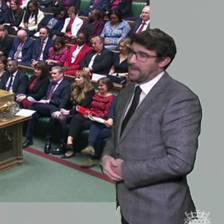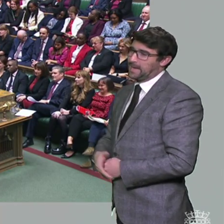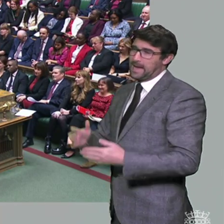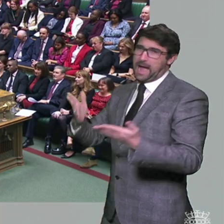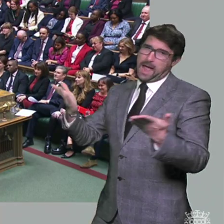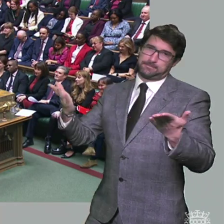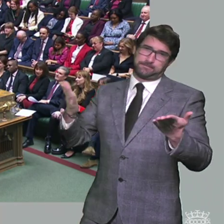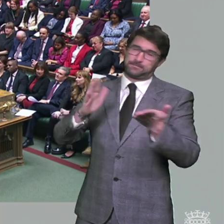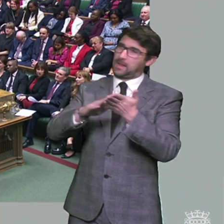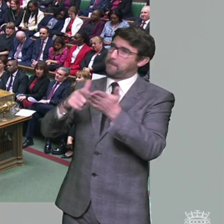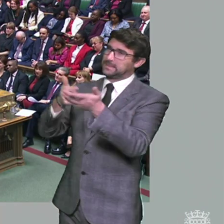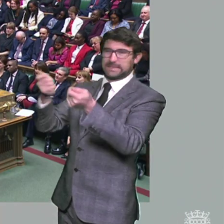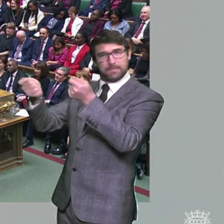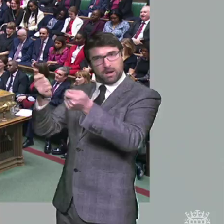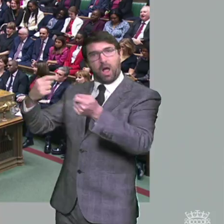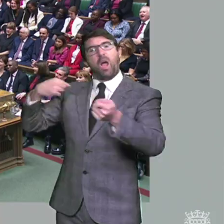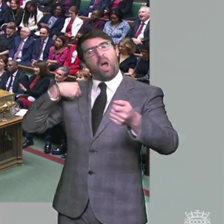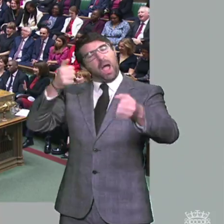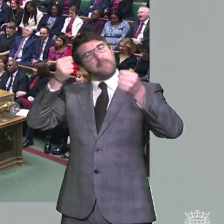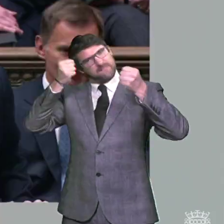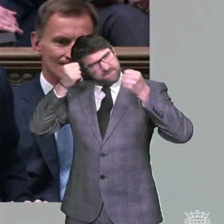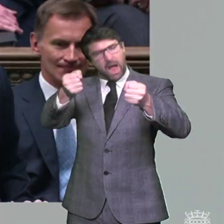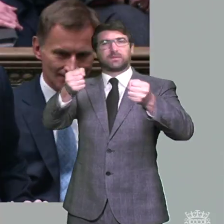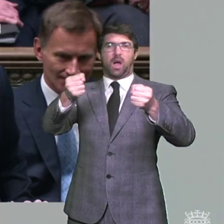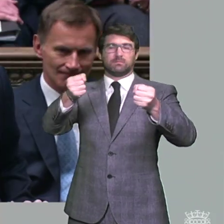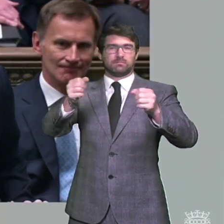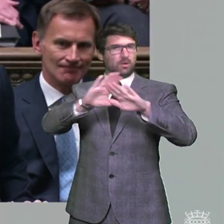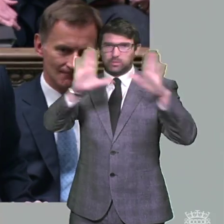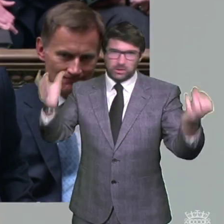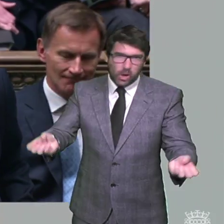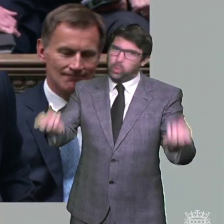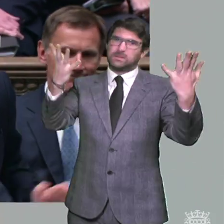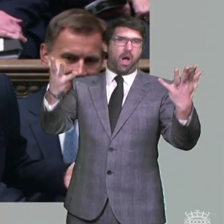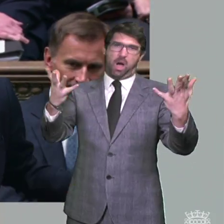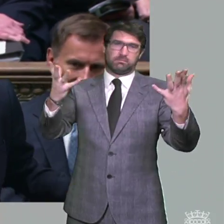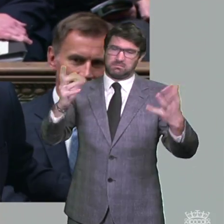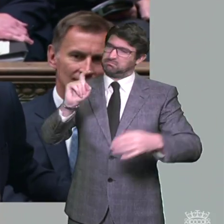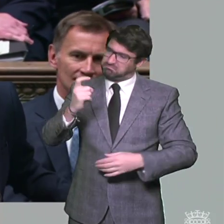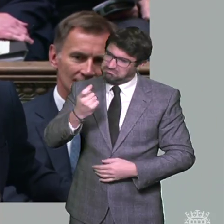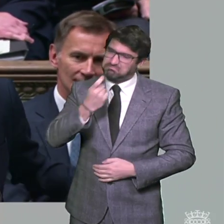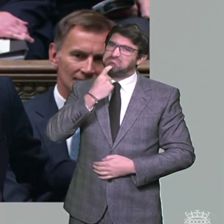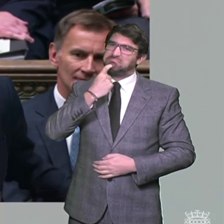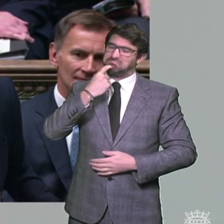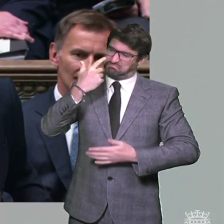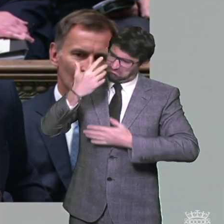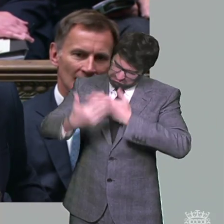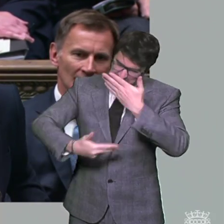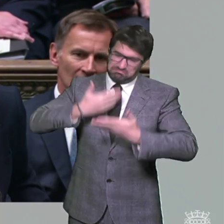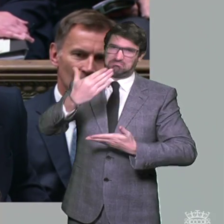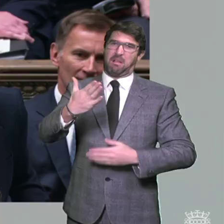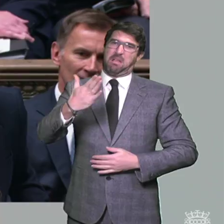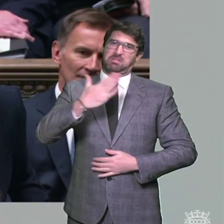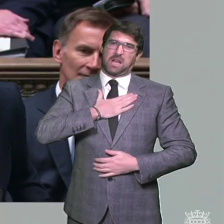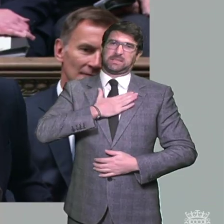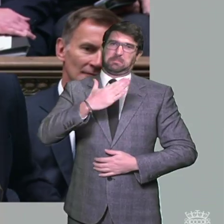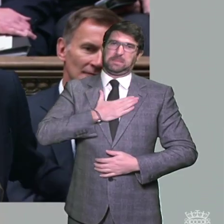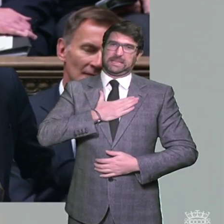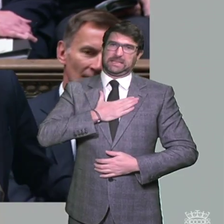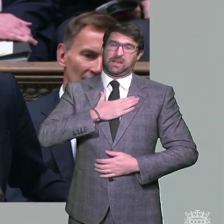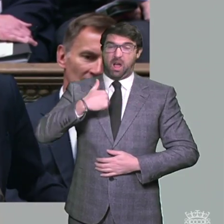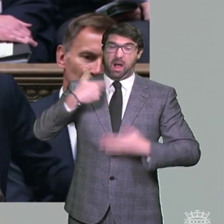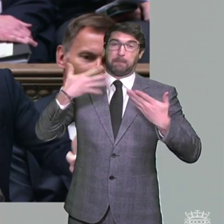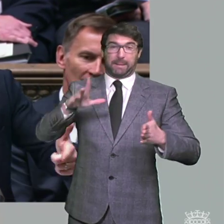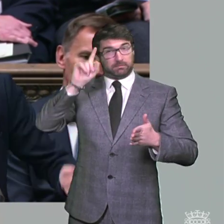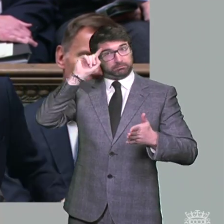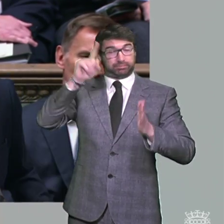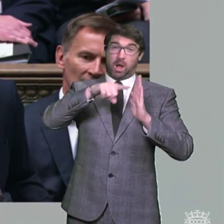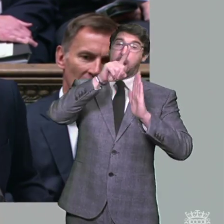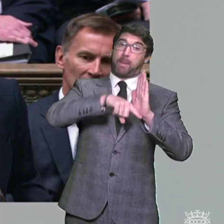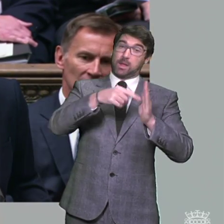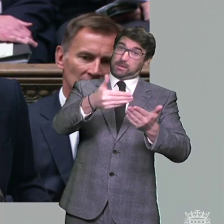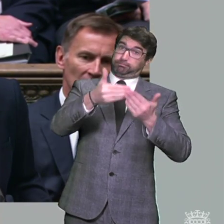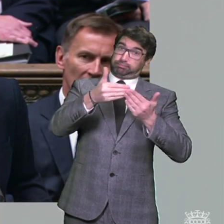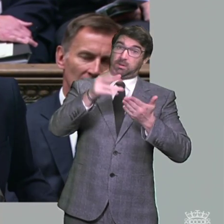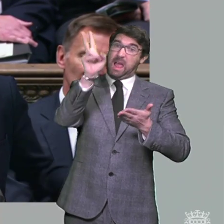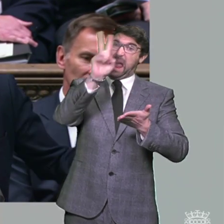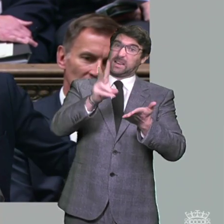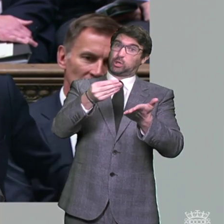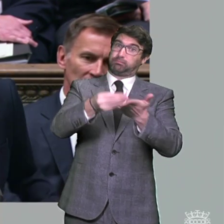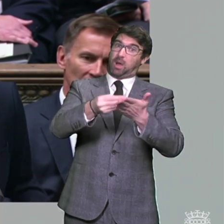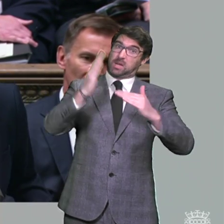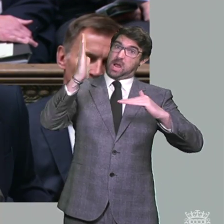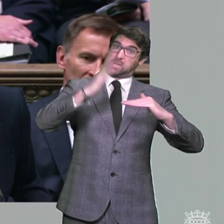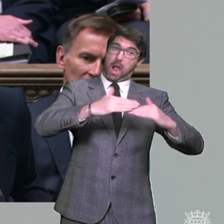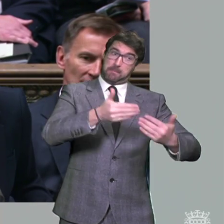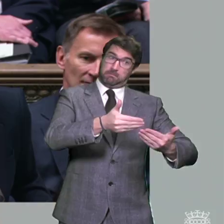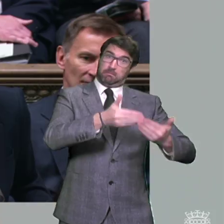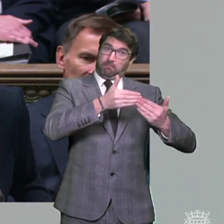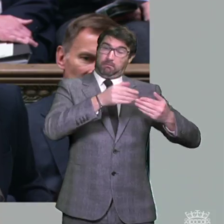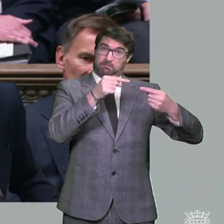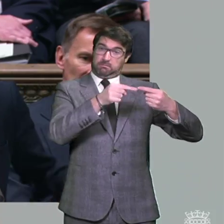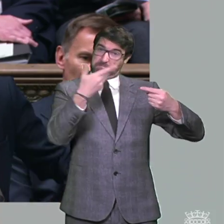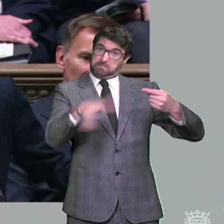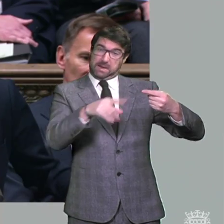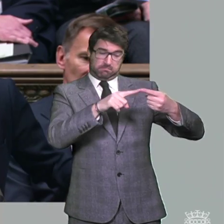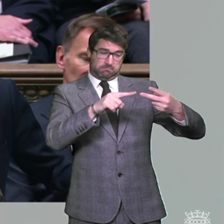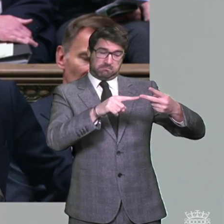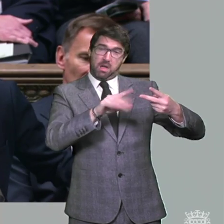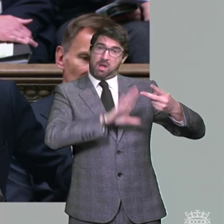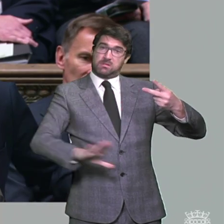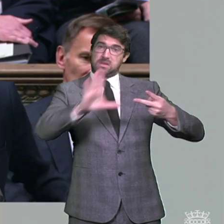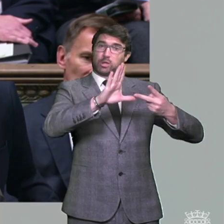We have delivered on the energy price guarantee— We have! We have delivered on national insurance.